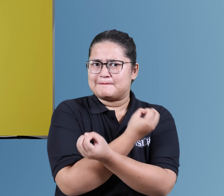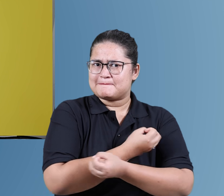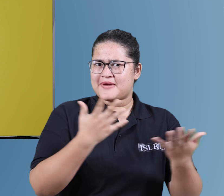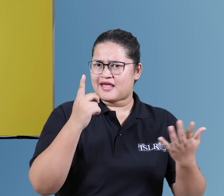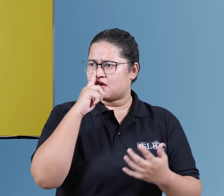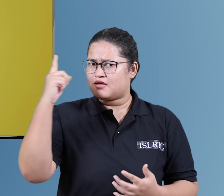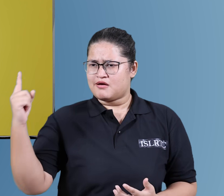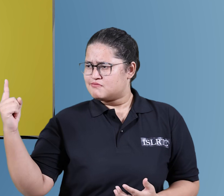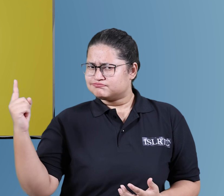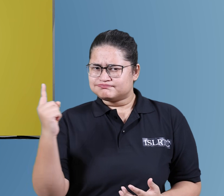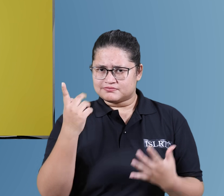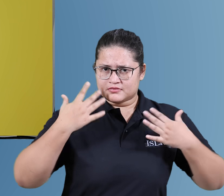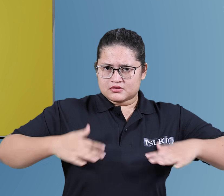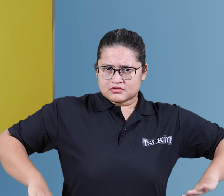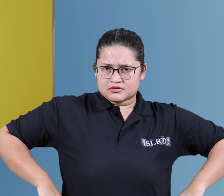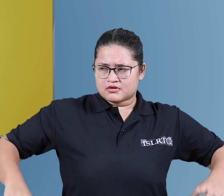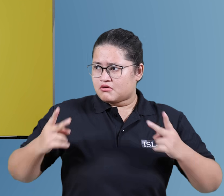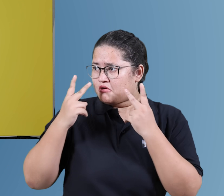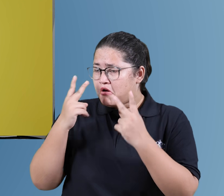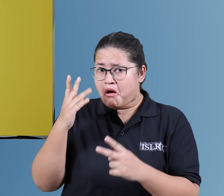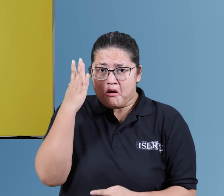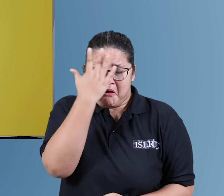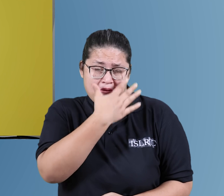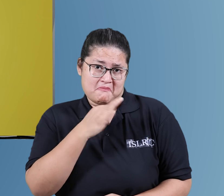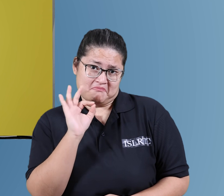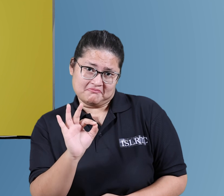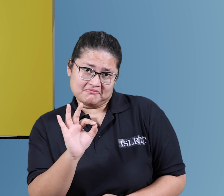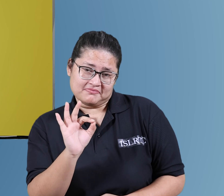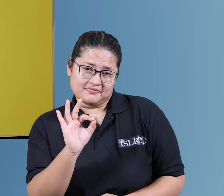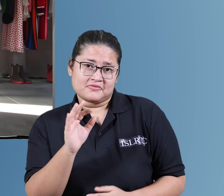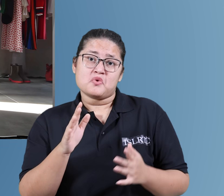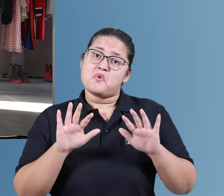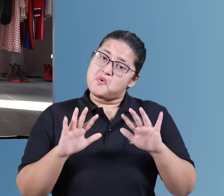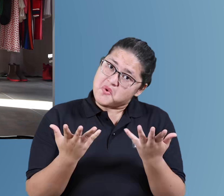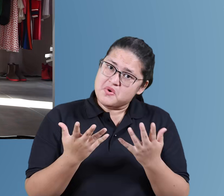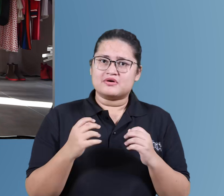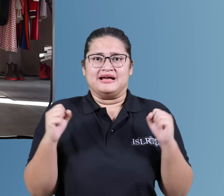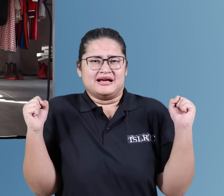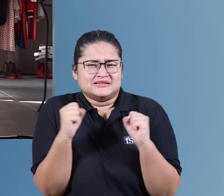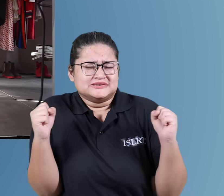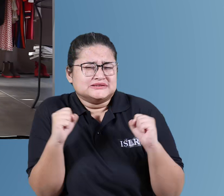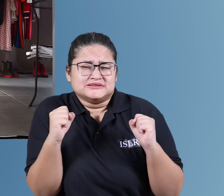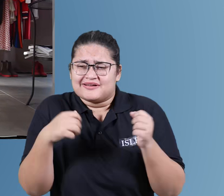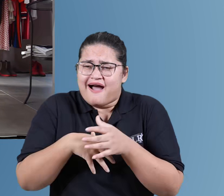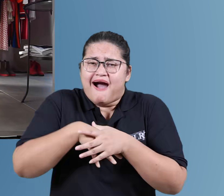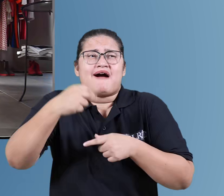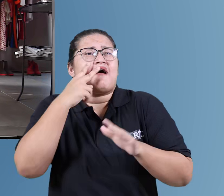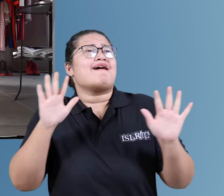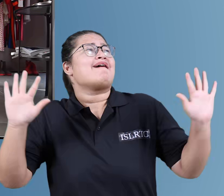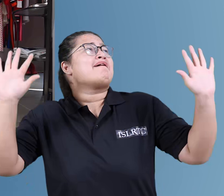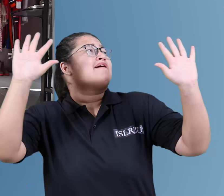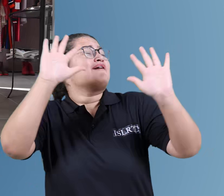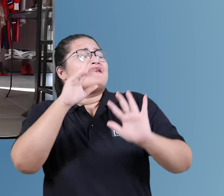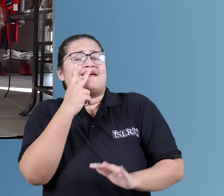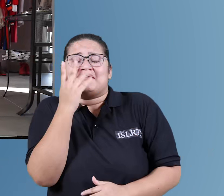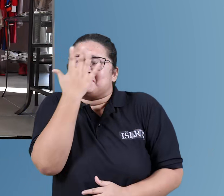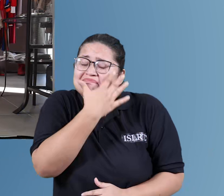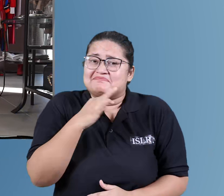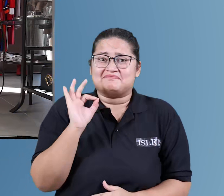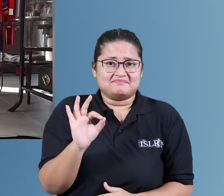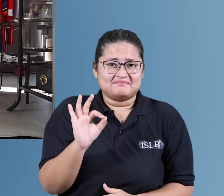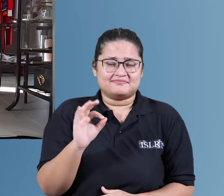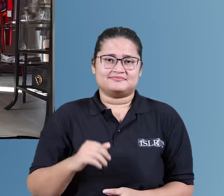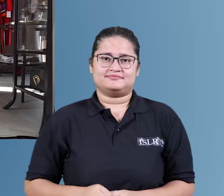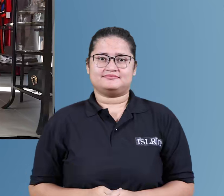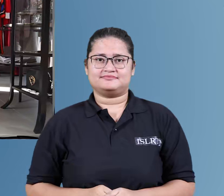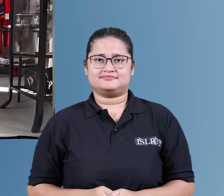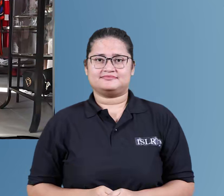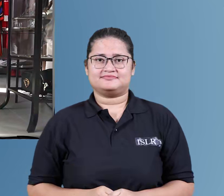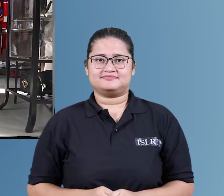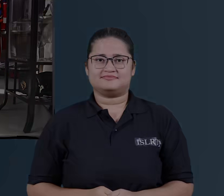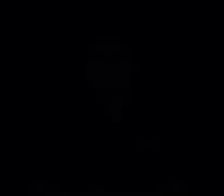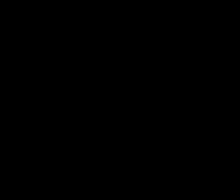Pretty means attractive or pleasant to look at or hear. For example, a girl at the party wore a pretty dress, or, the weather outside is pretty lovely today.